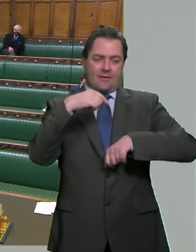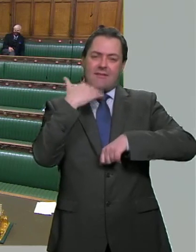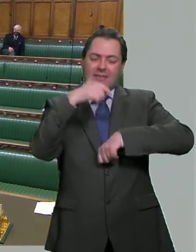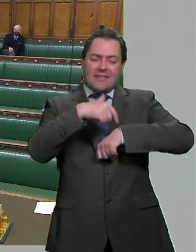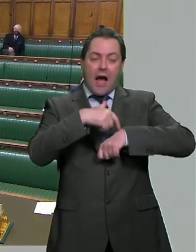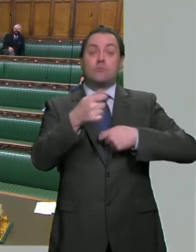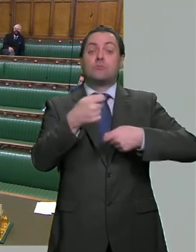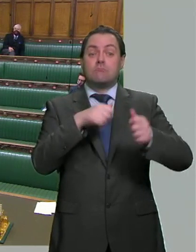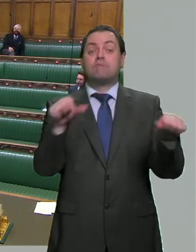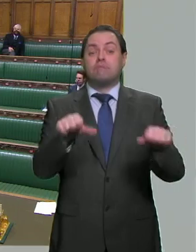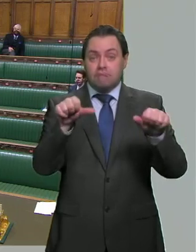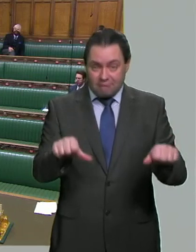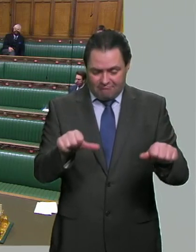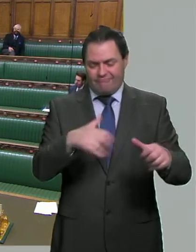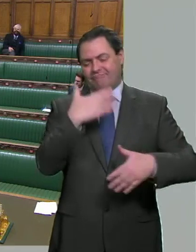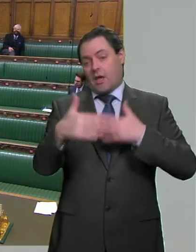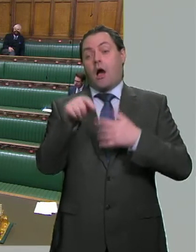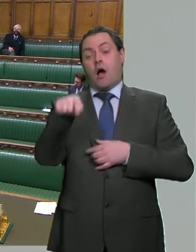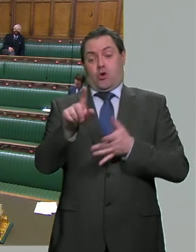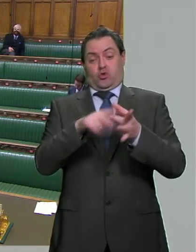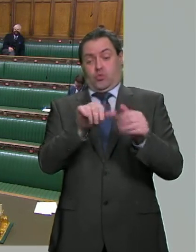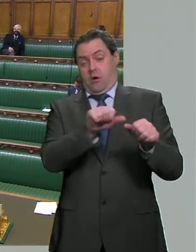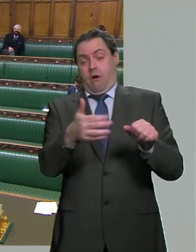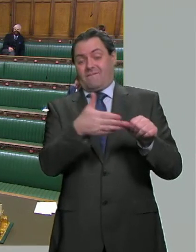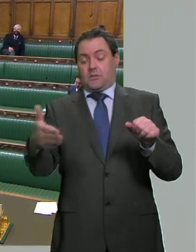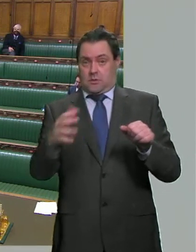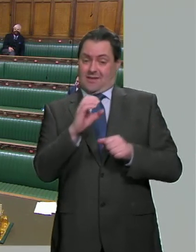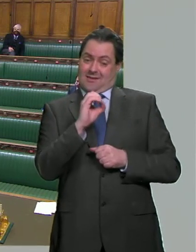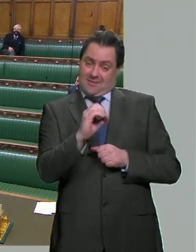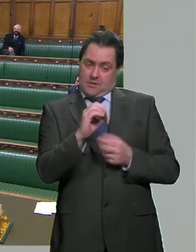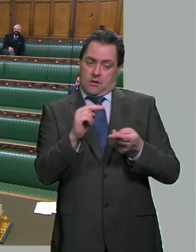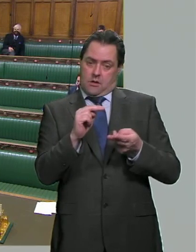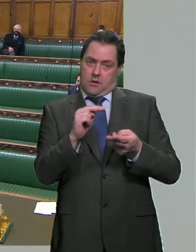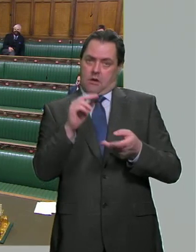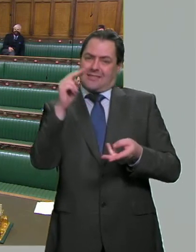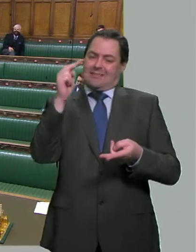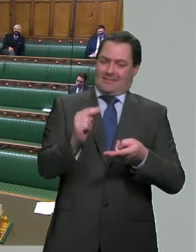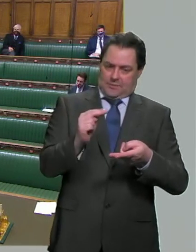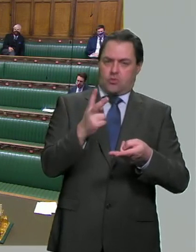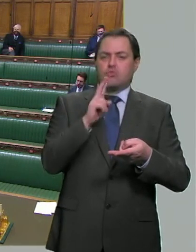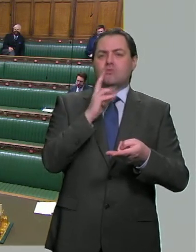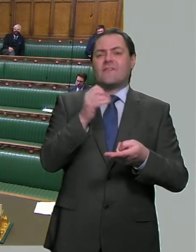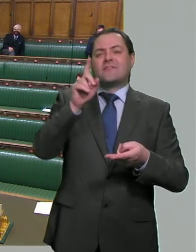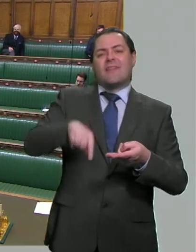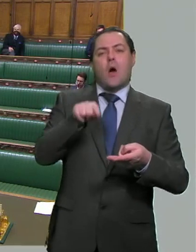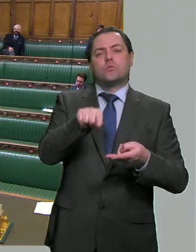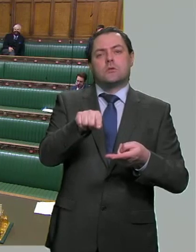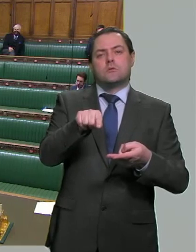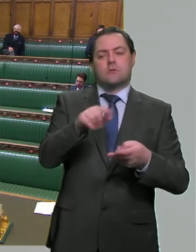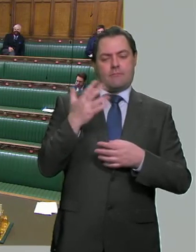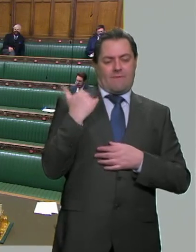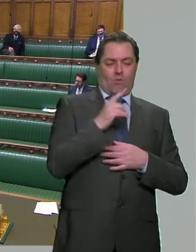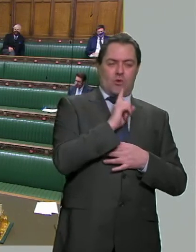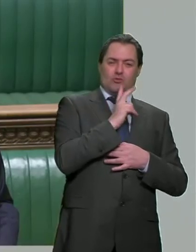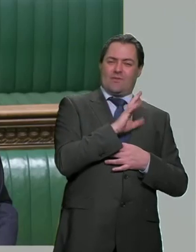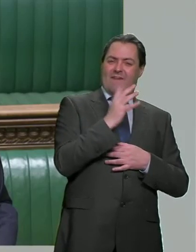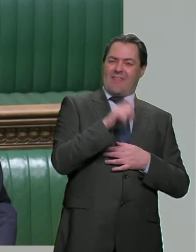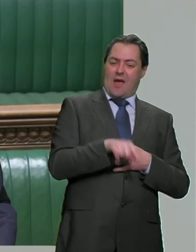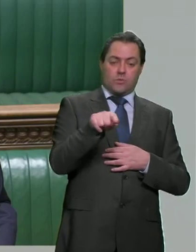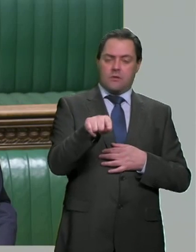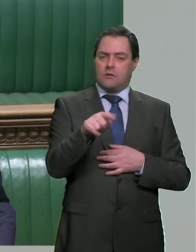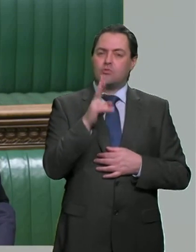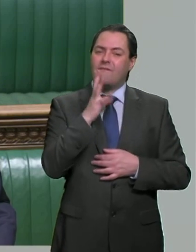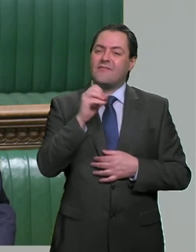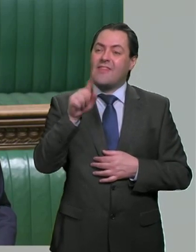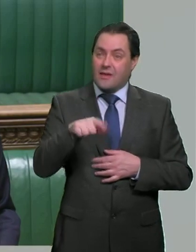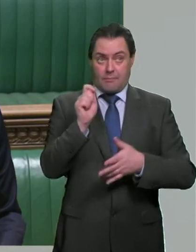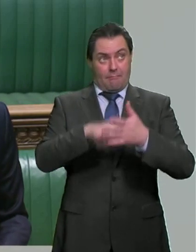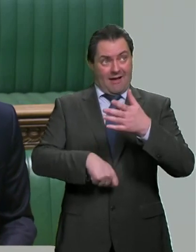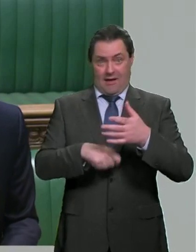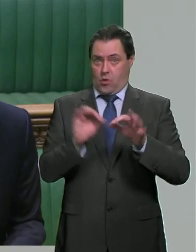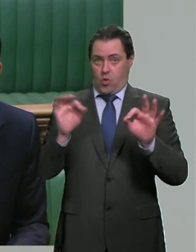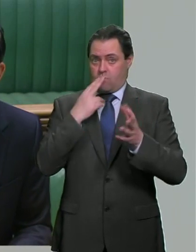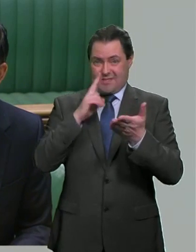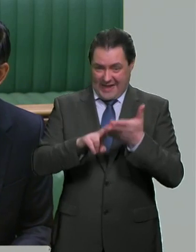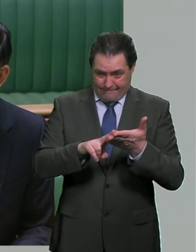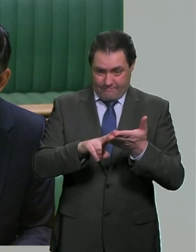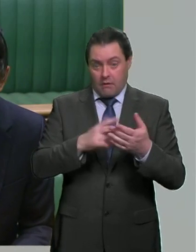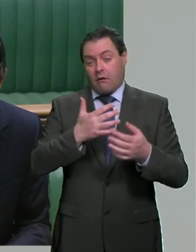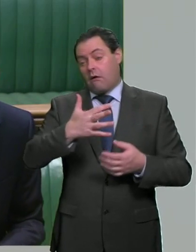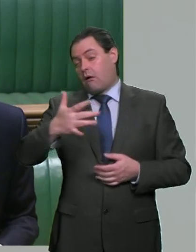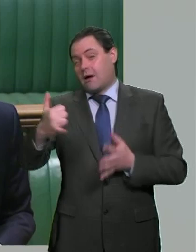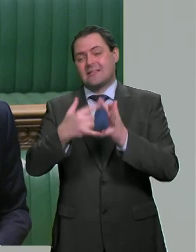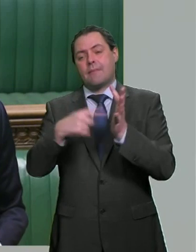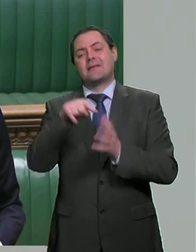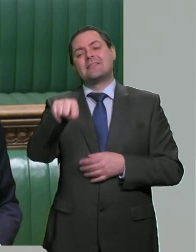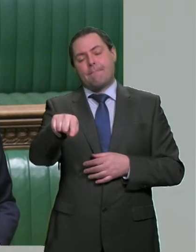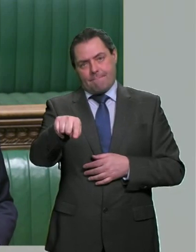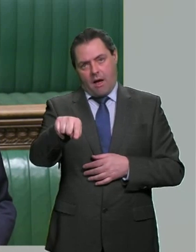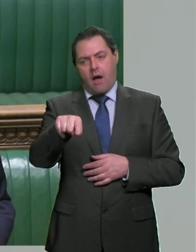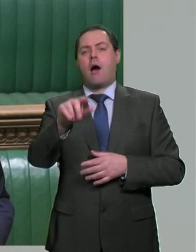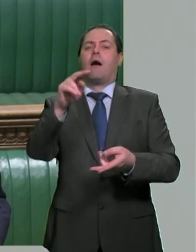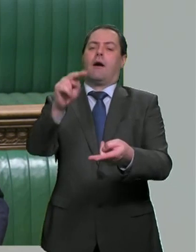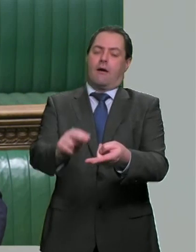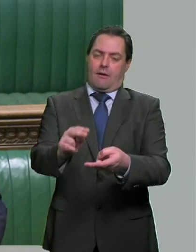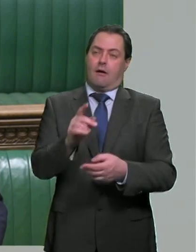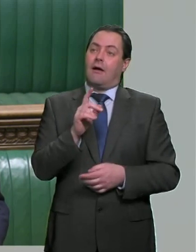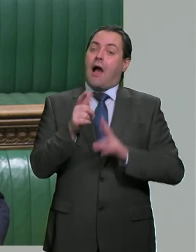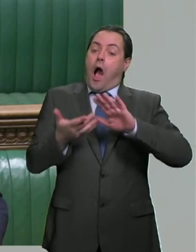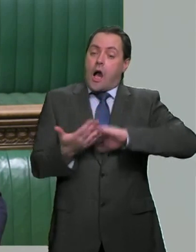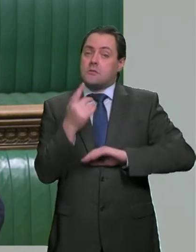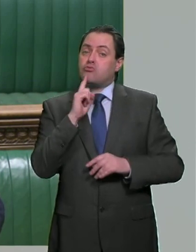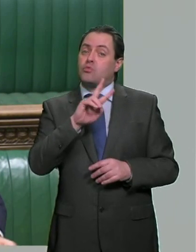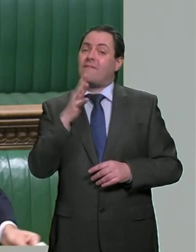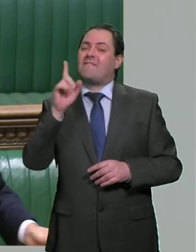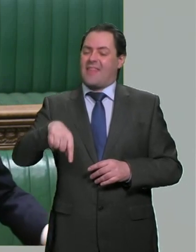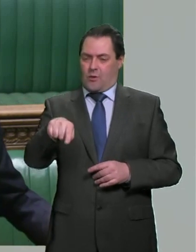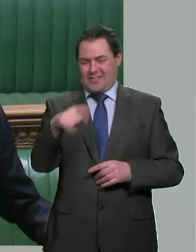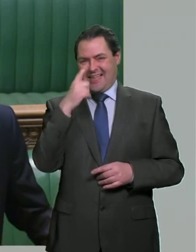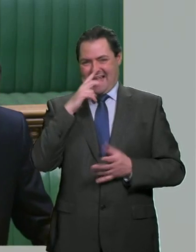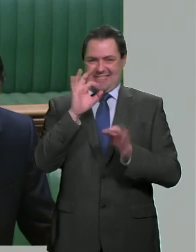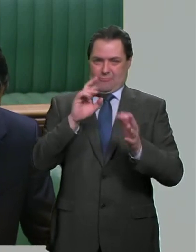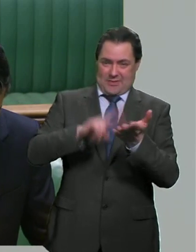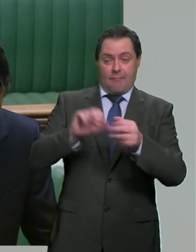Then, to smooth the transition back to normal, the nil rate band will be £250,000, double its standard level, until the end of September, and we will return to the usual level of £125,000 only from 1 October.